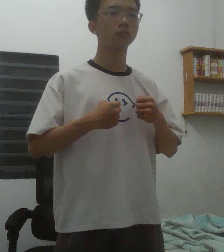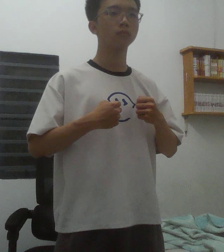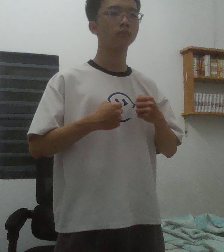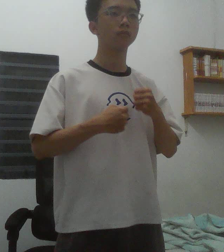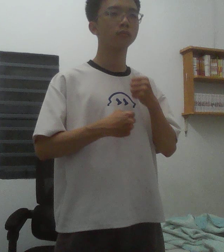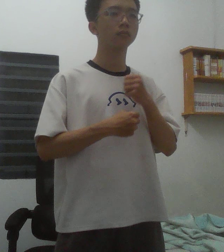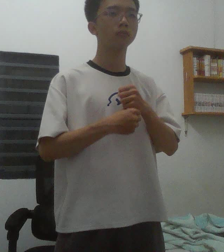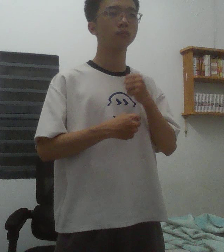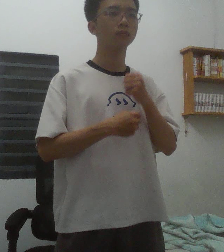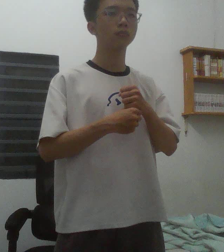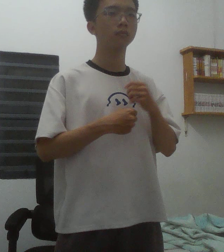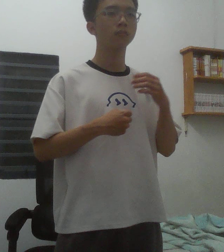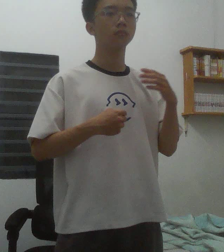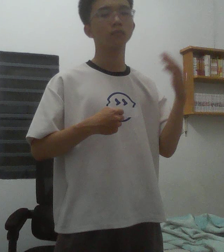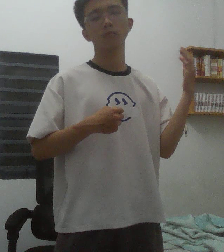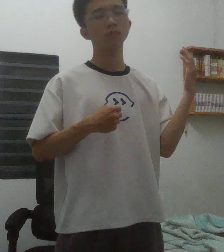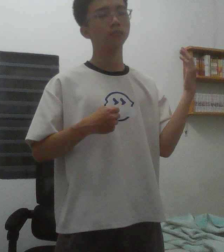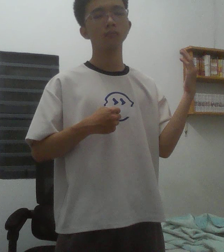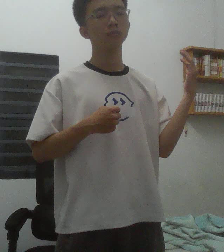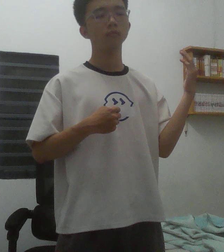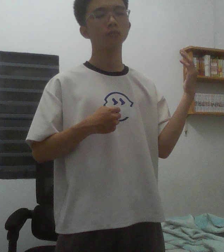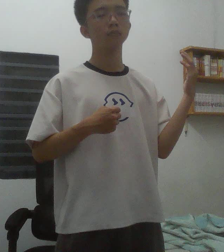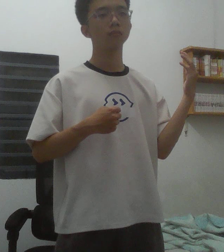that nghiep